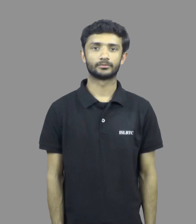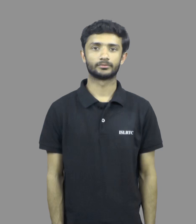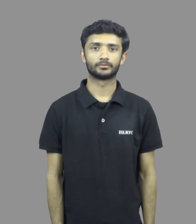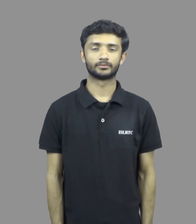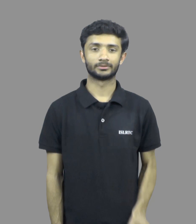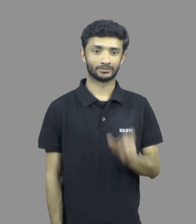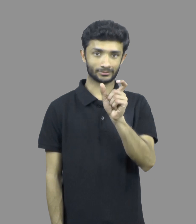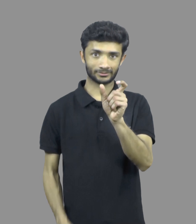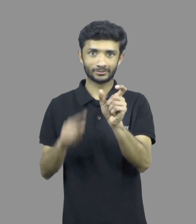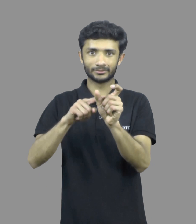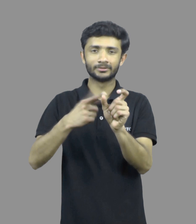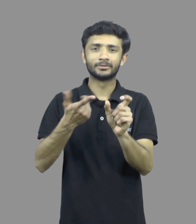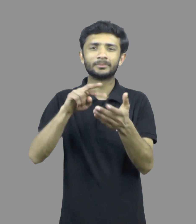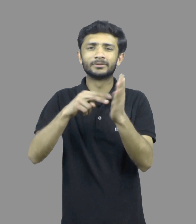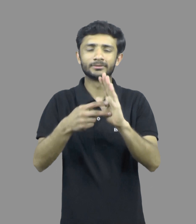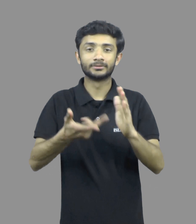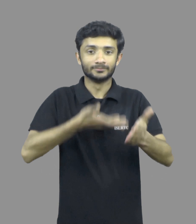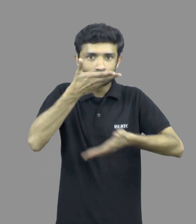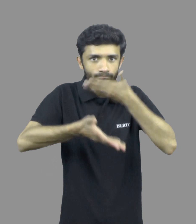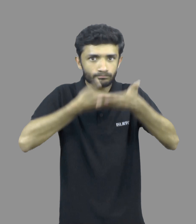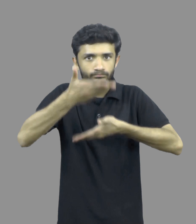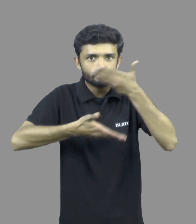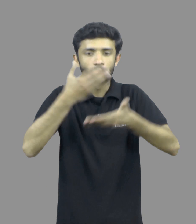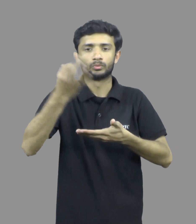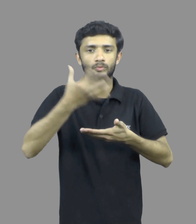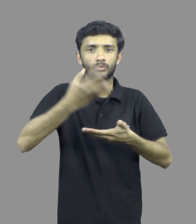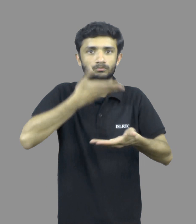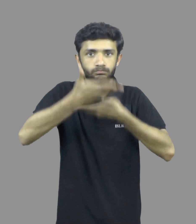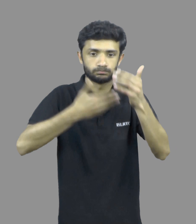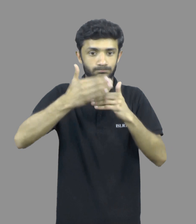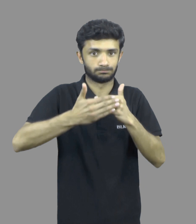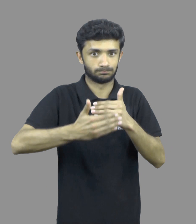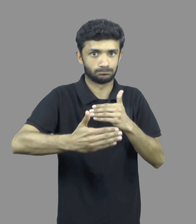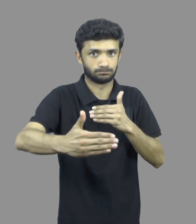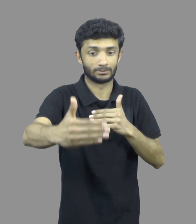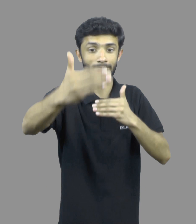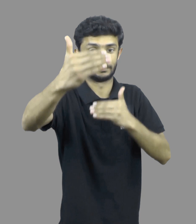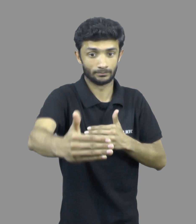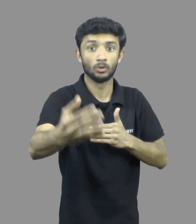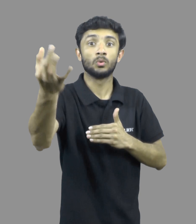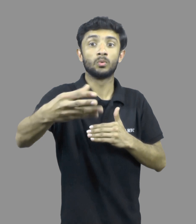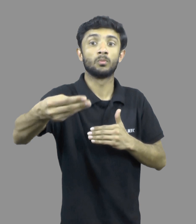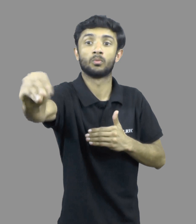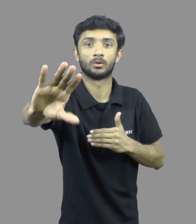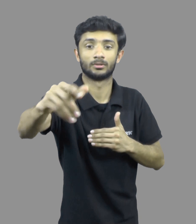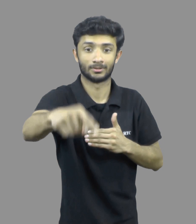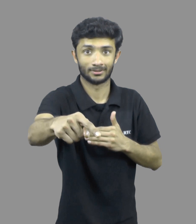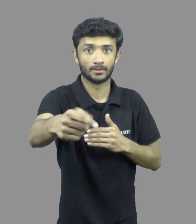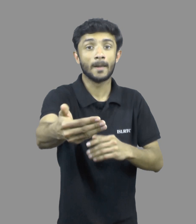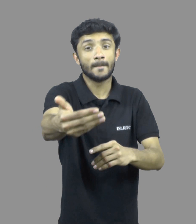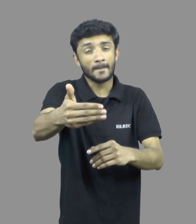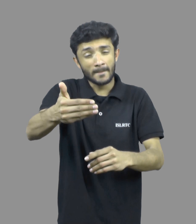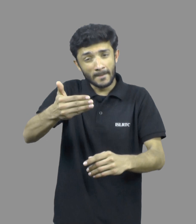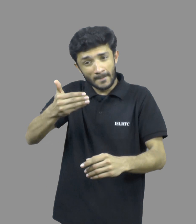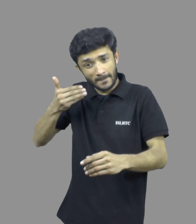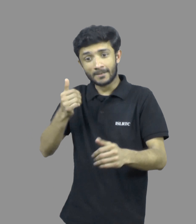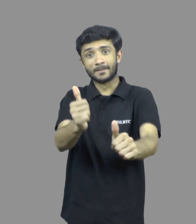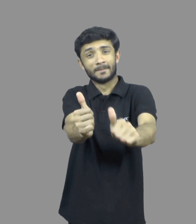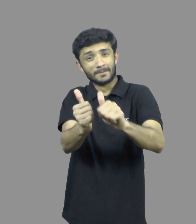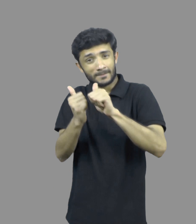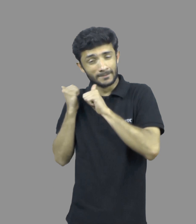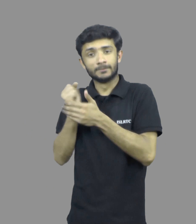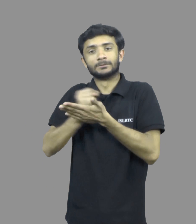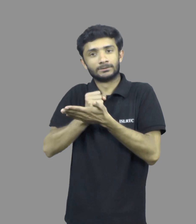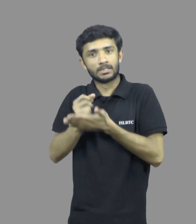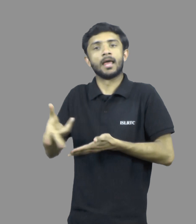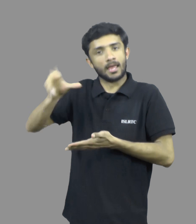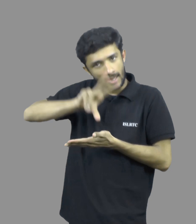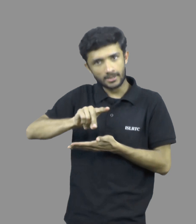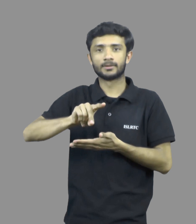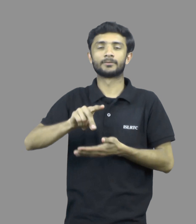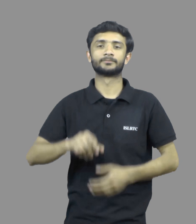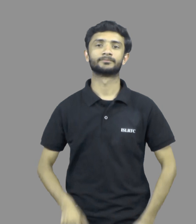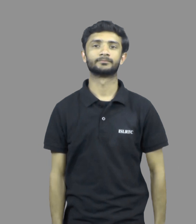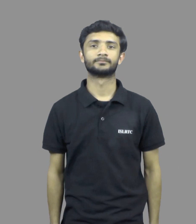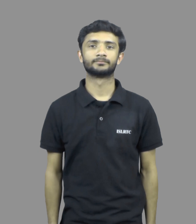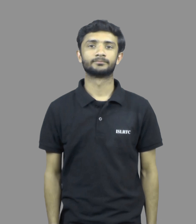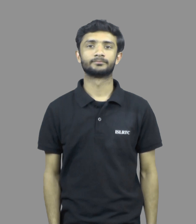Revise Review